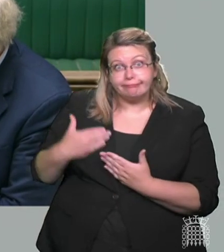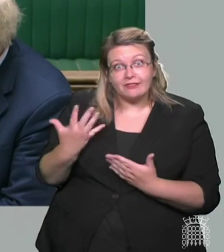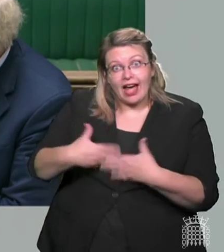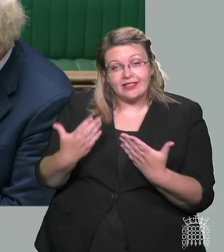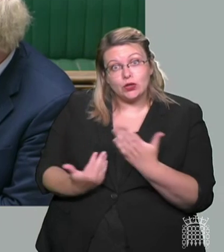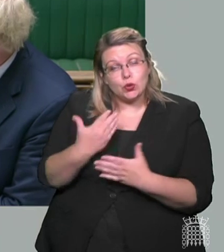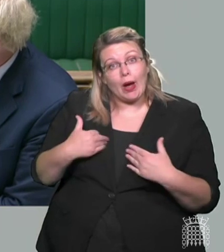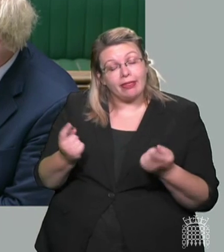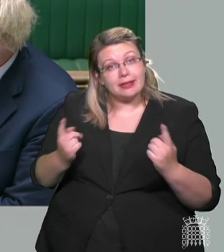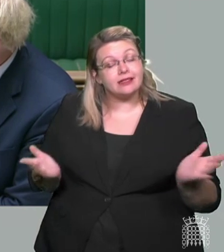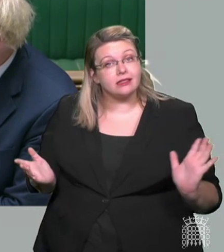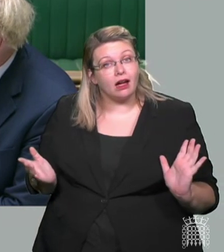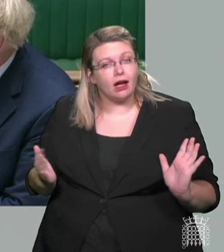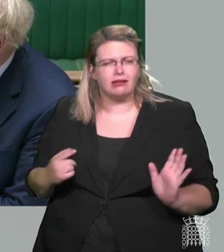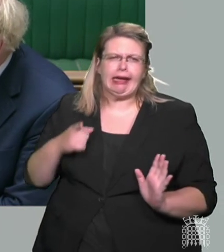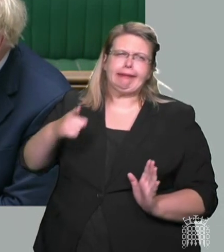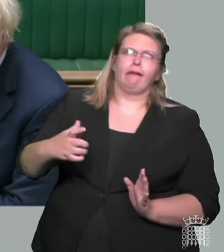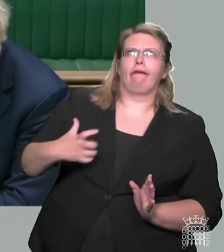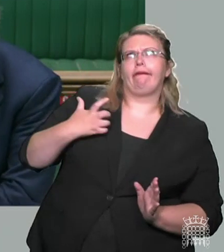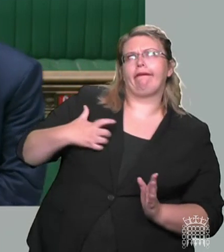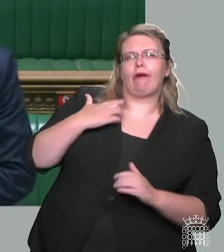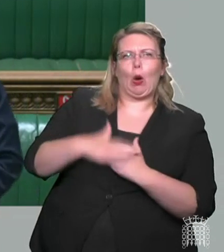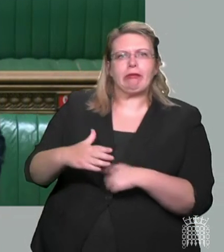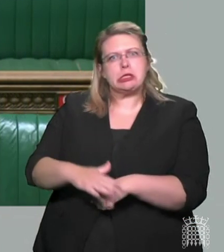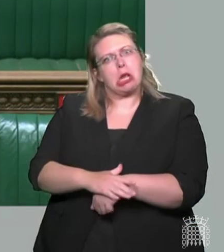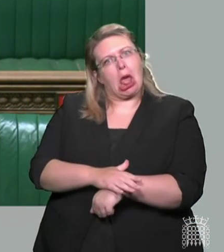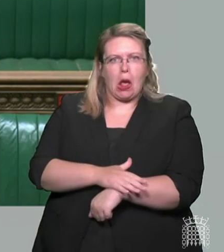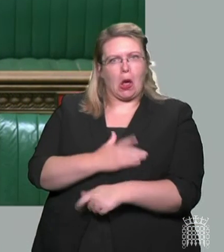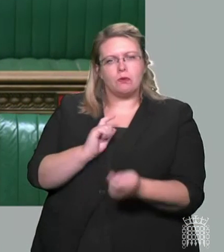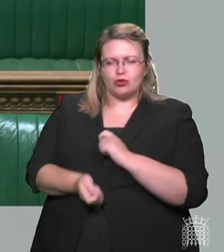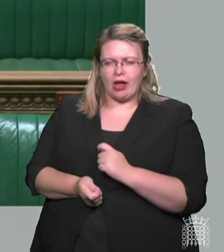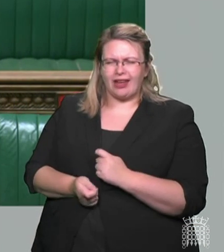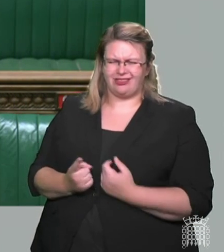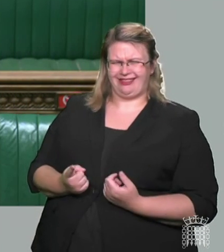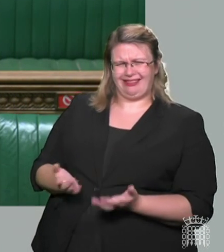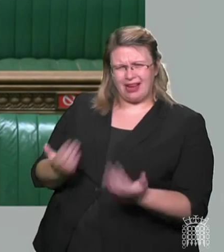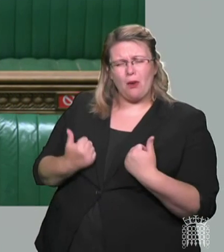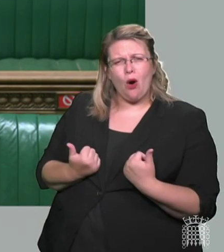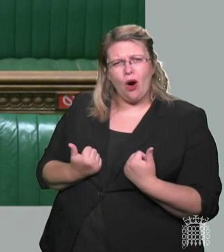He complains about the speed with which that happened.